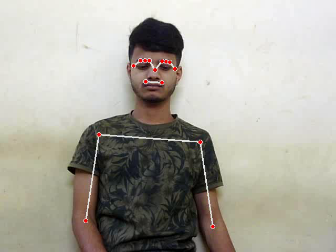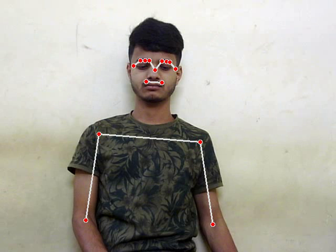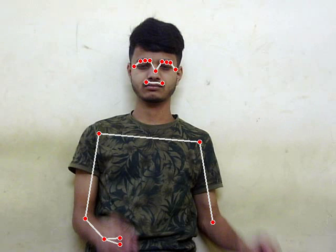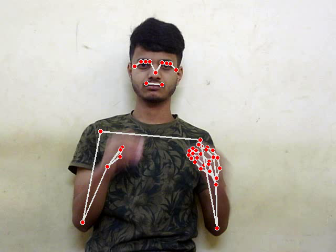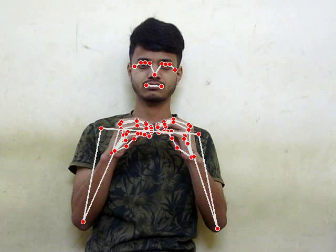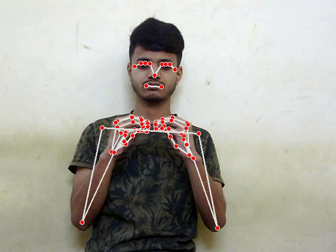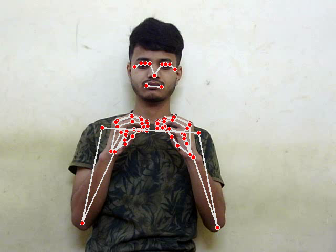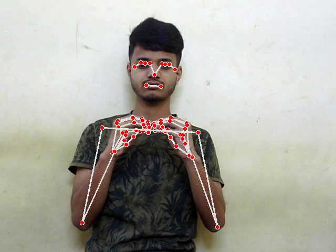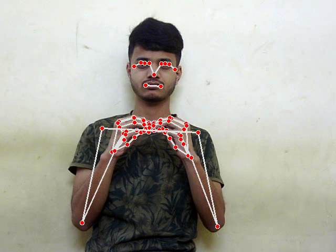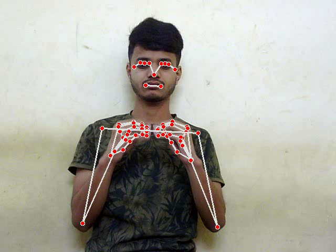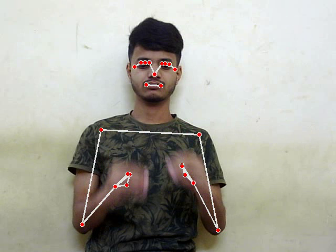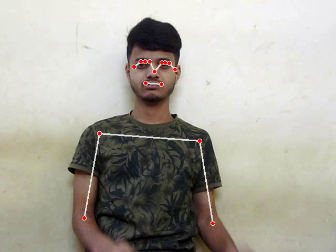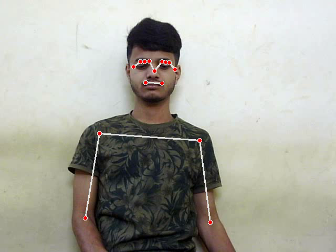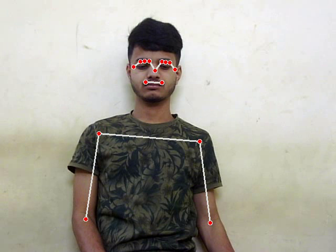more